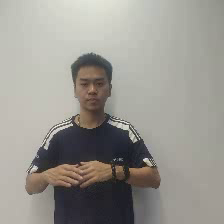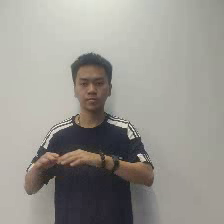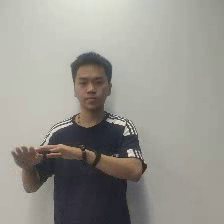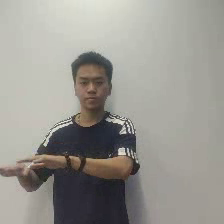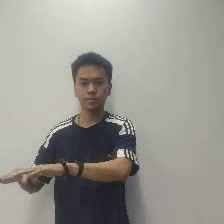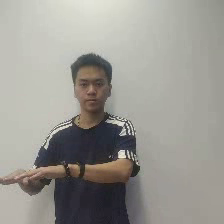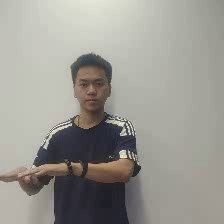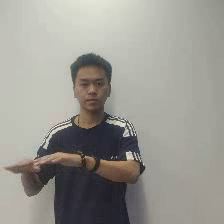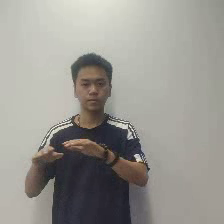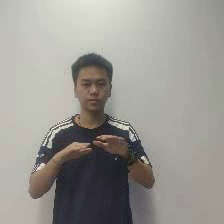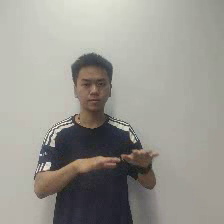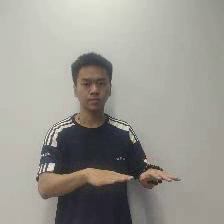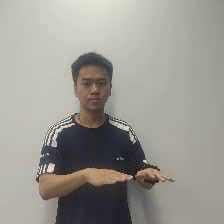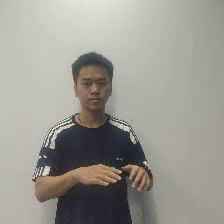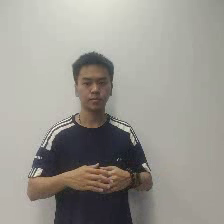Chậm lại